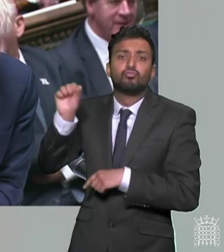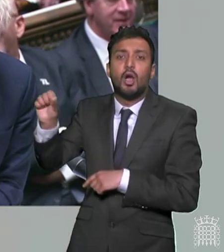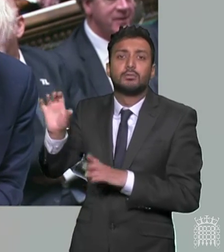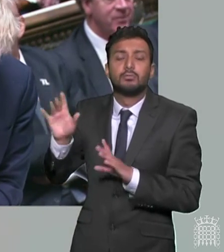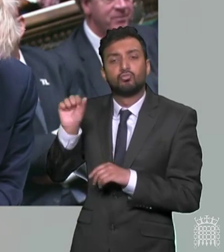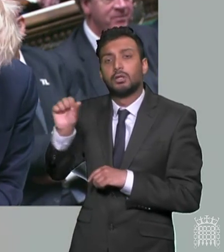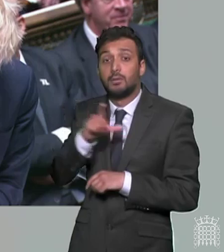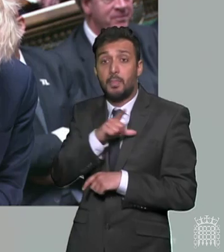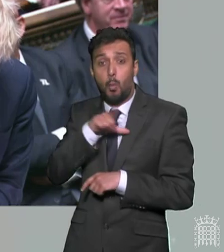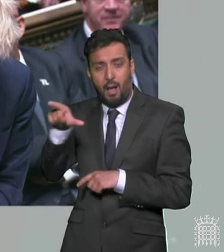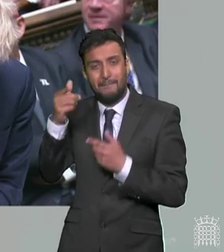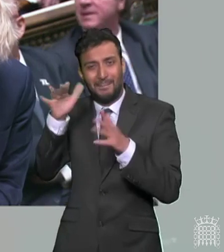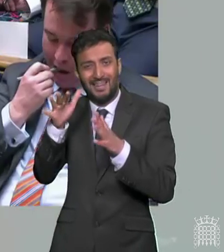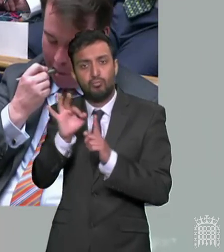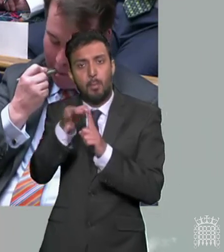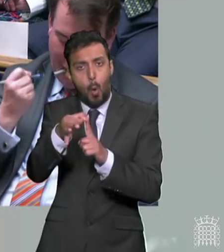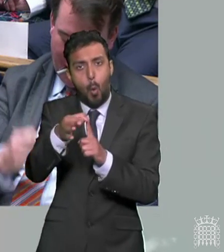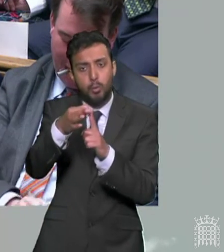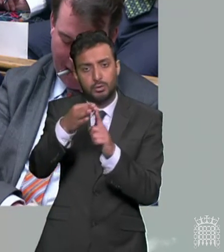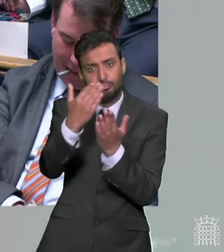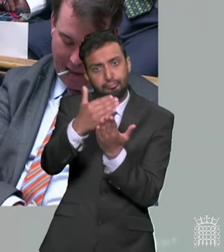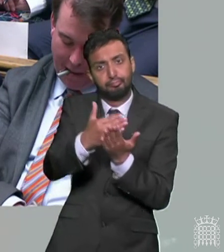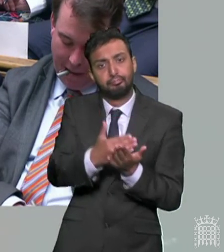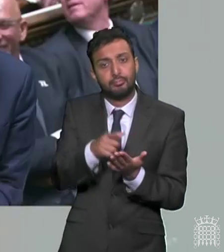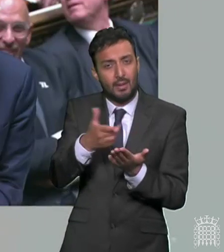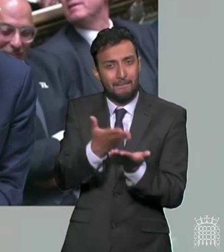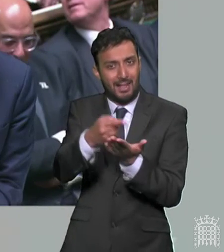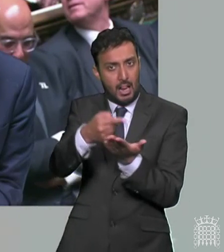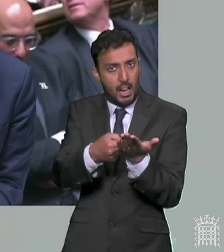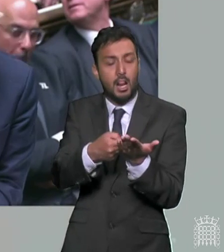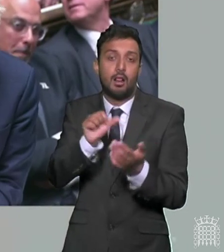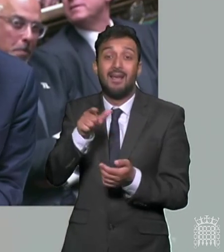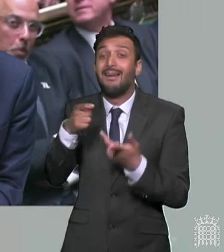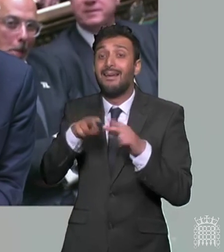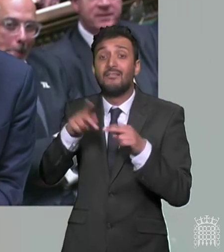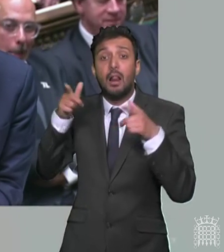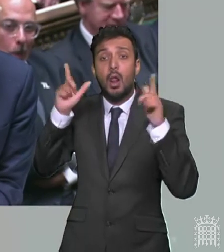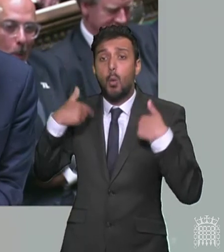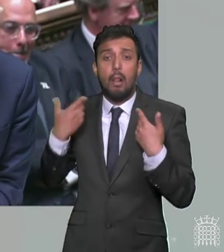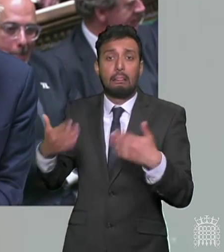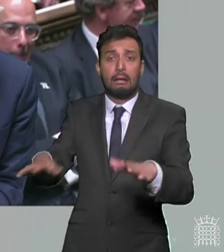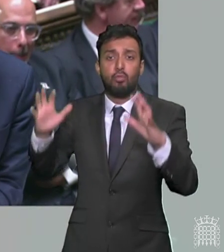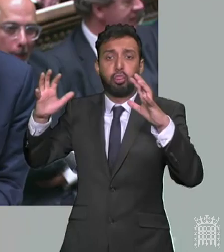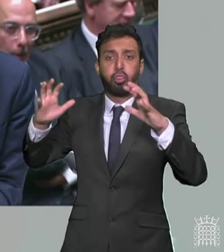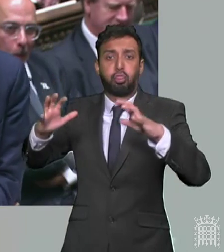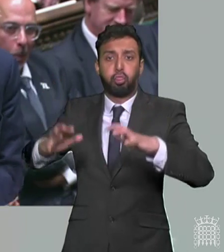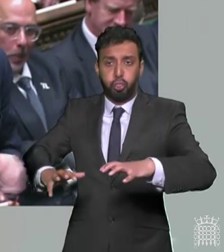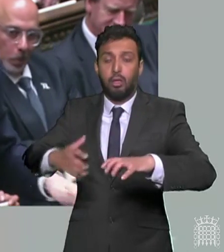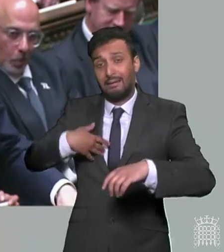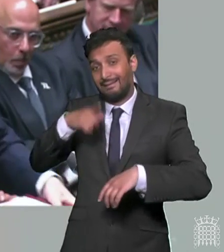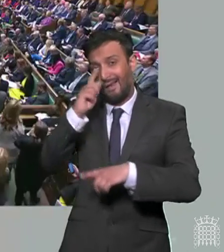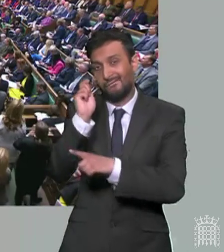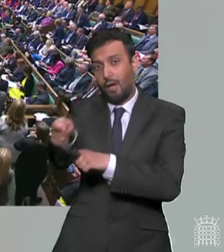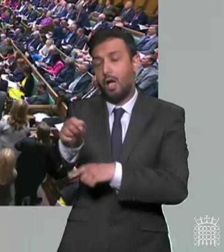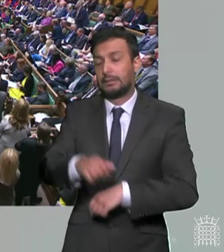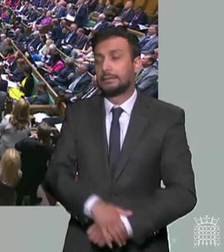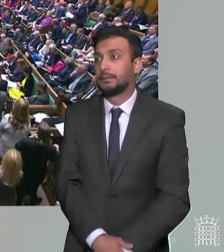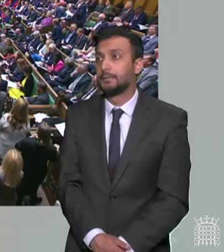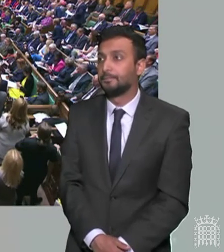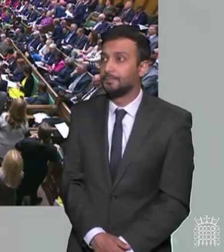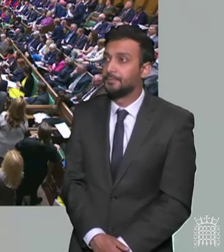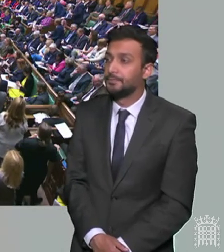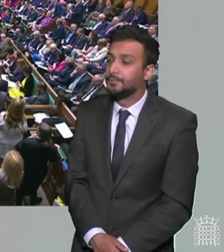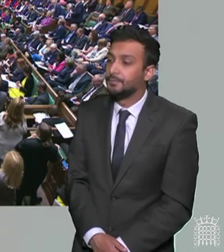We have adopted the measures that he proposes in the Bill so that those who leave properties derelict unreasonably could face an unlimited fine.